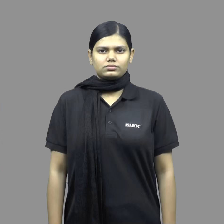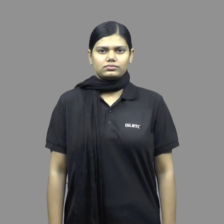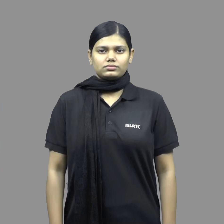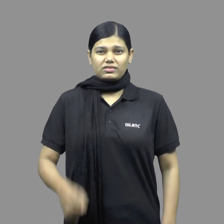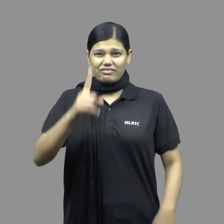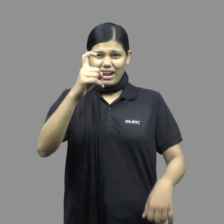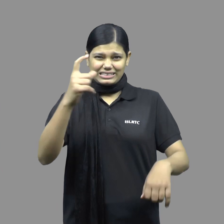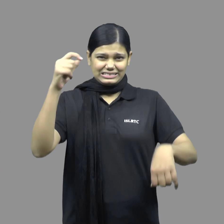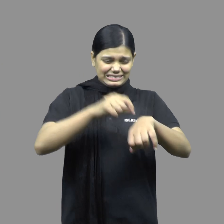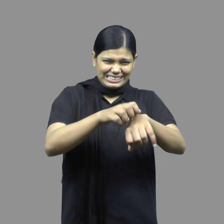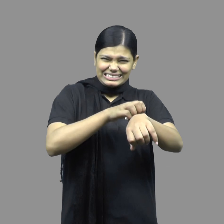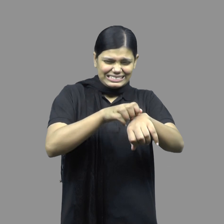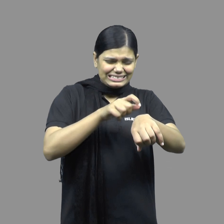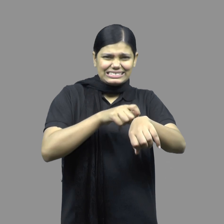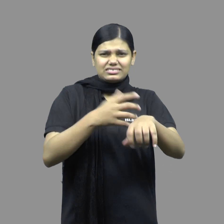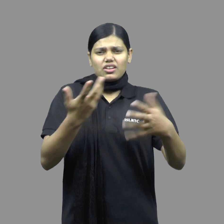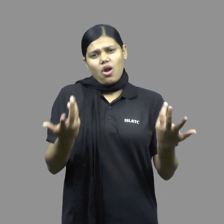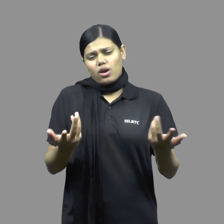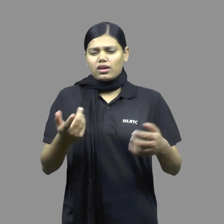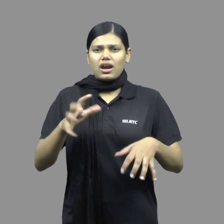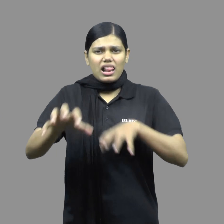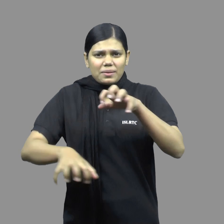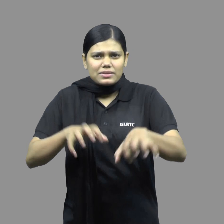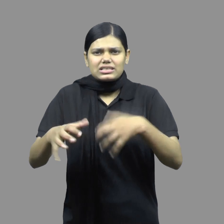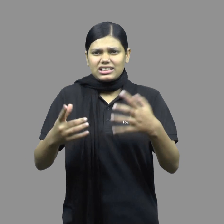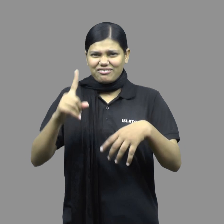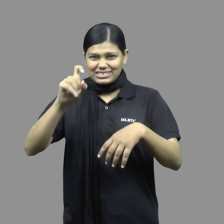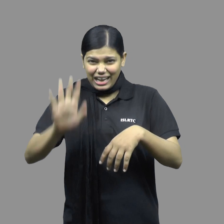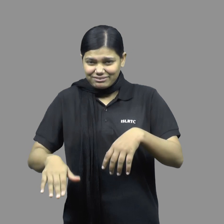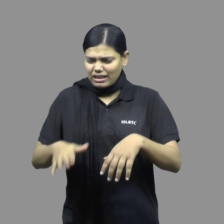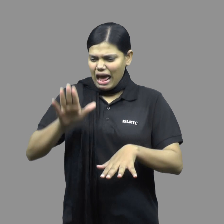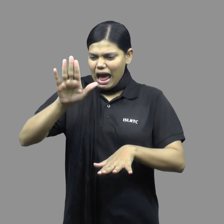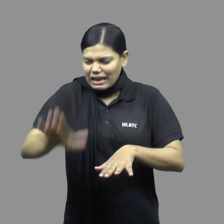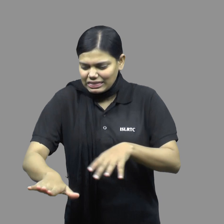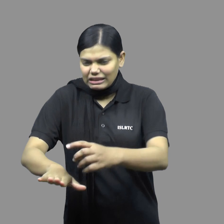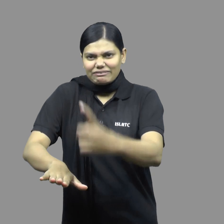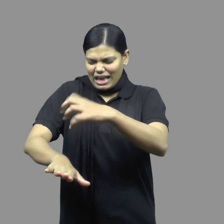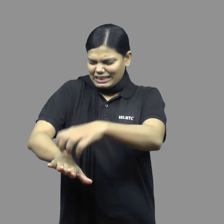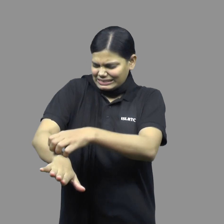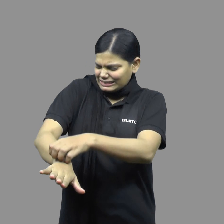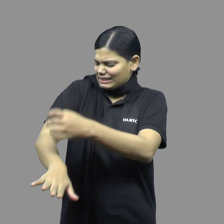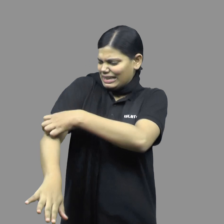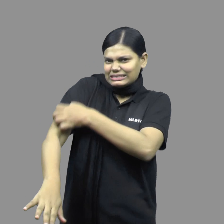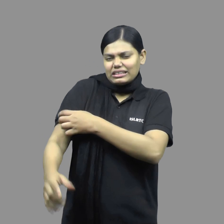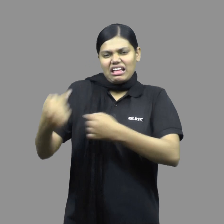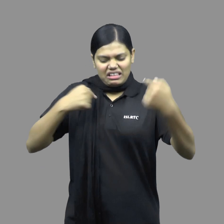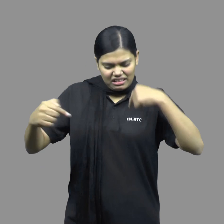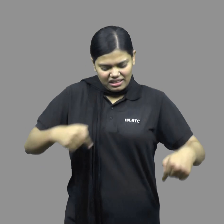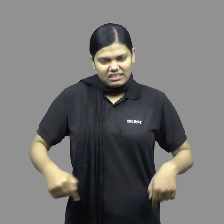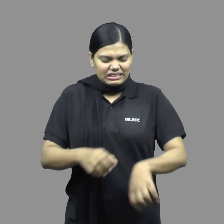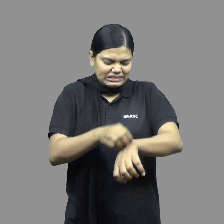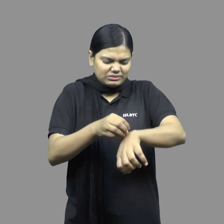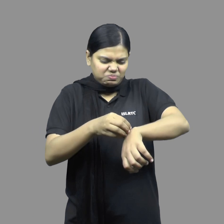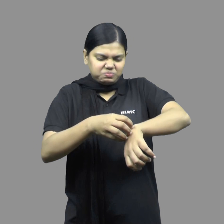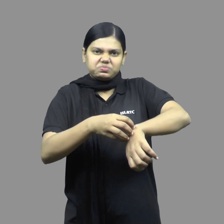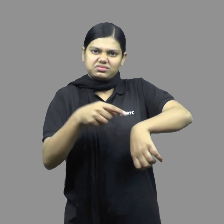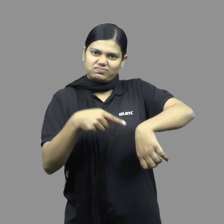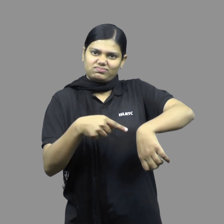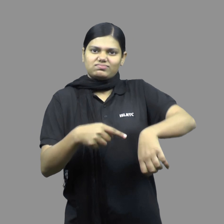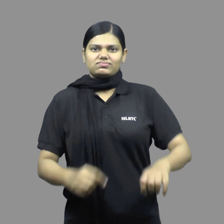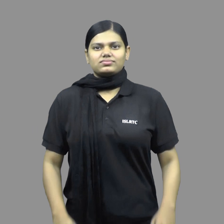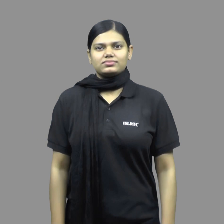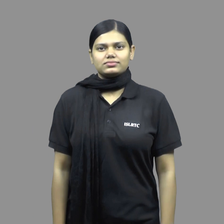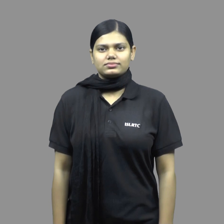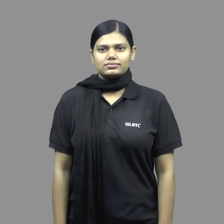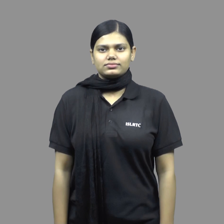Anthrax